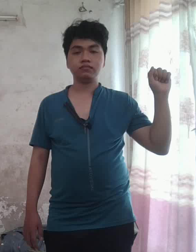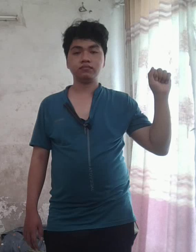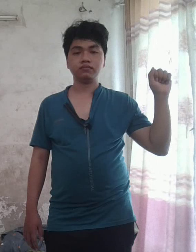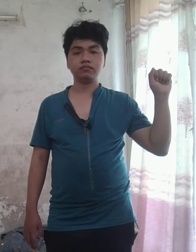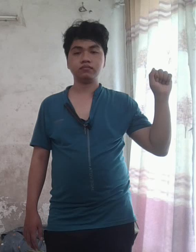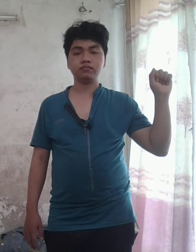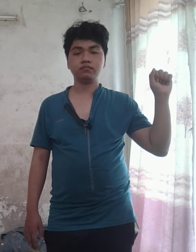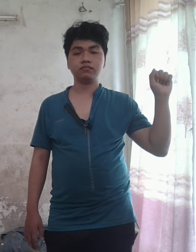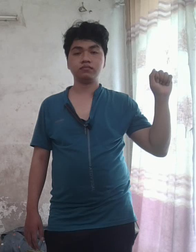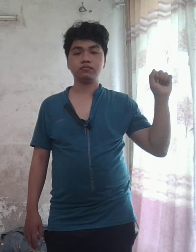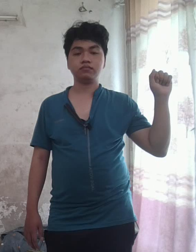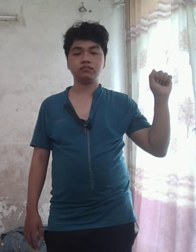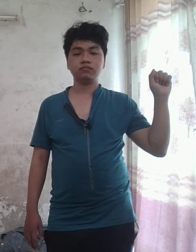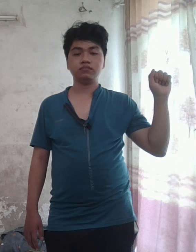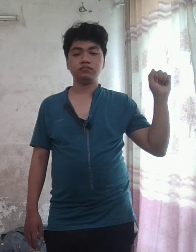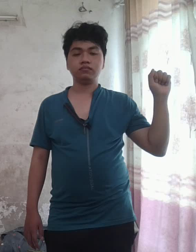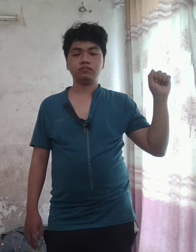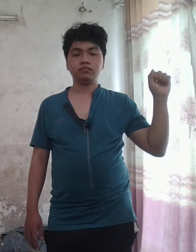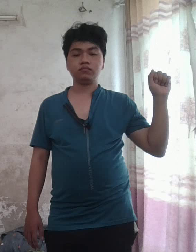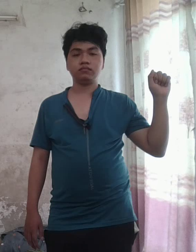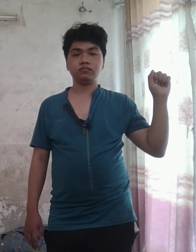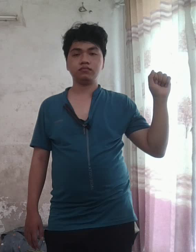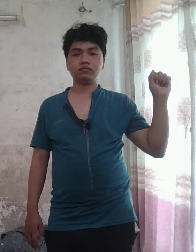a